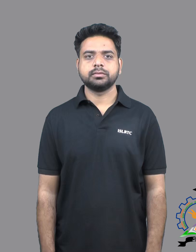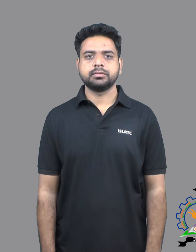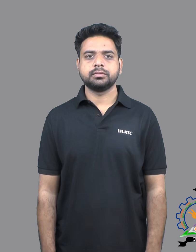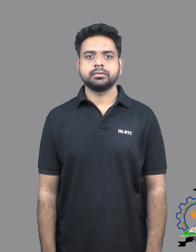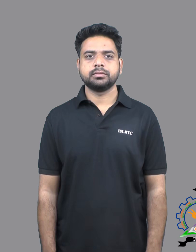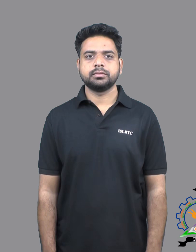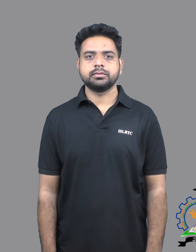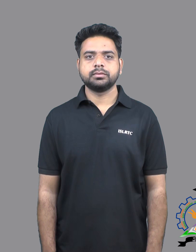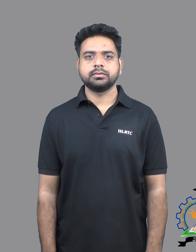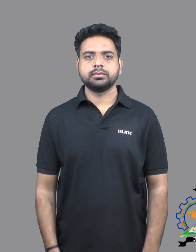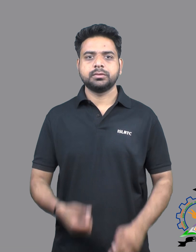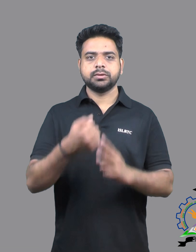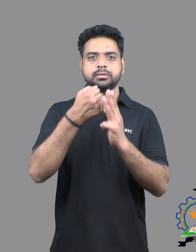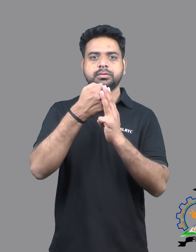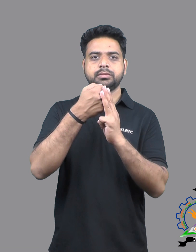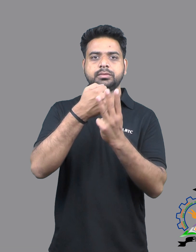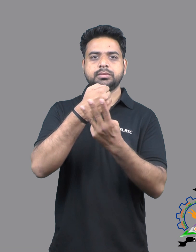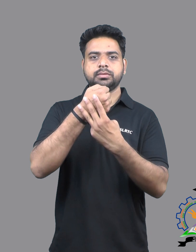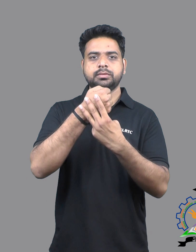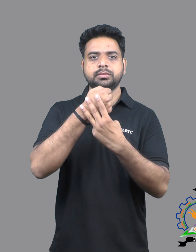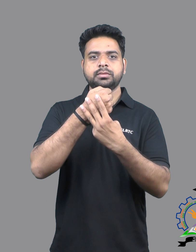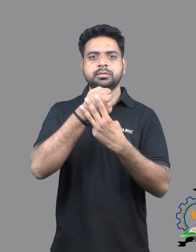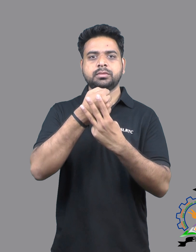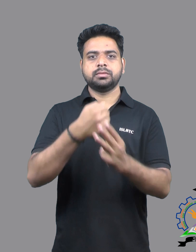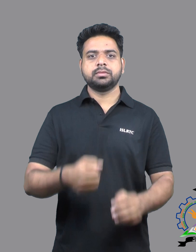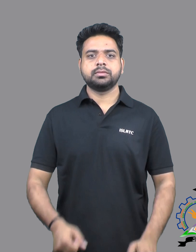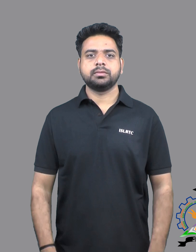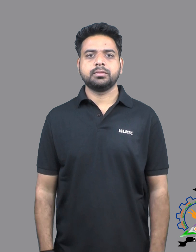Wikipedia